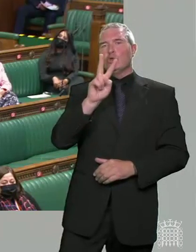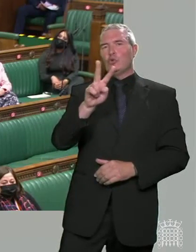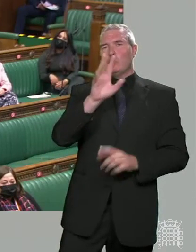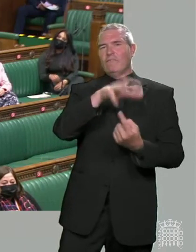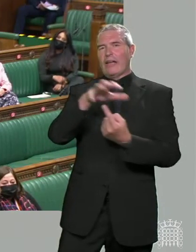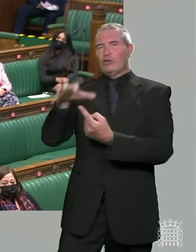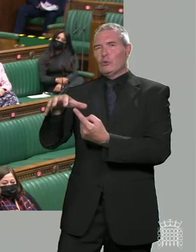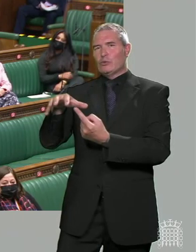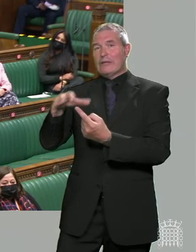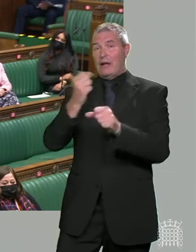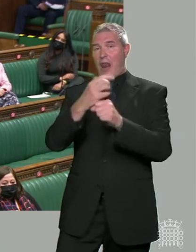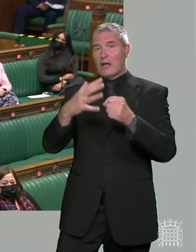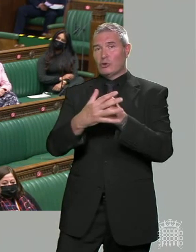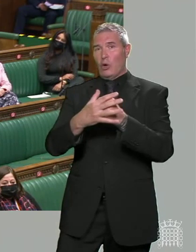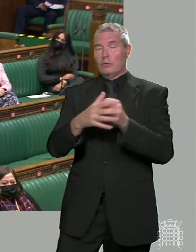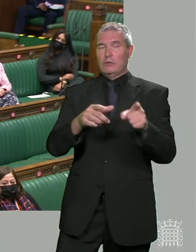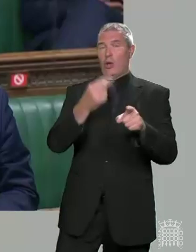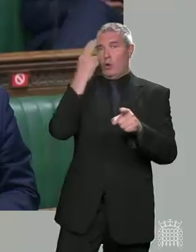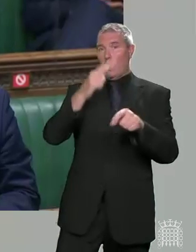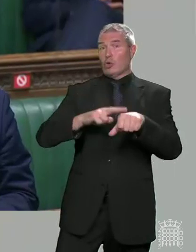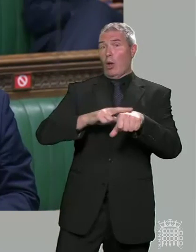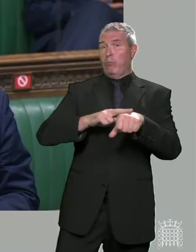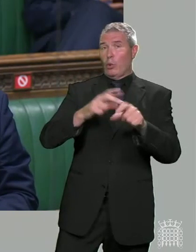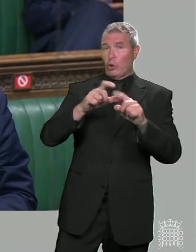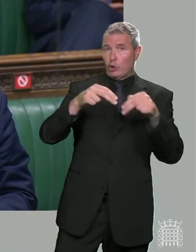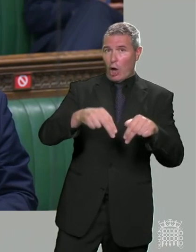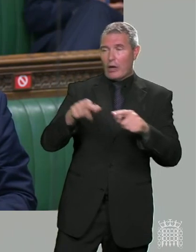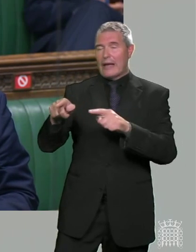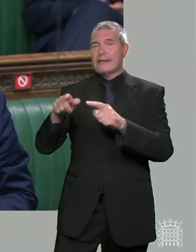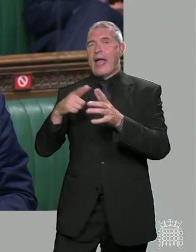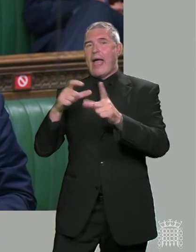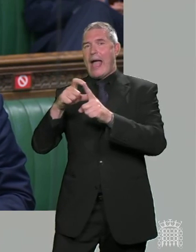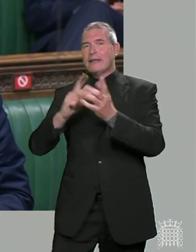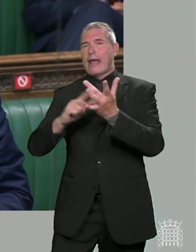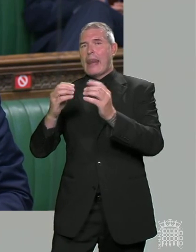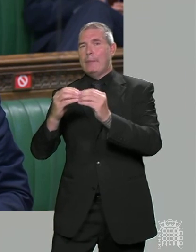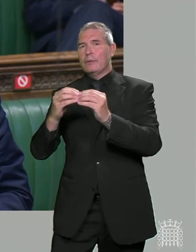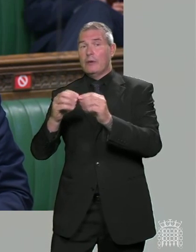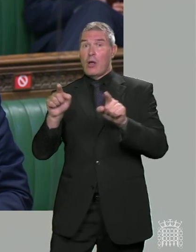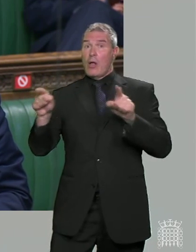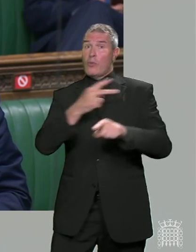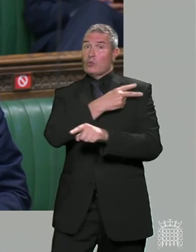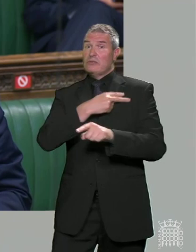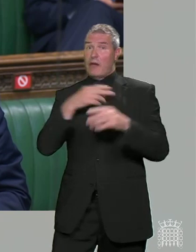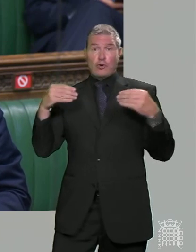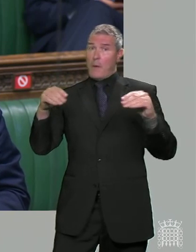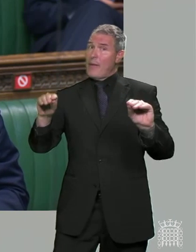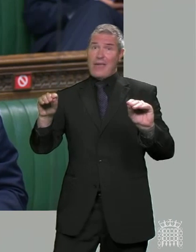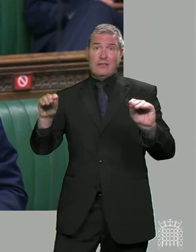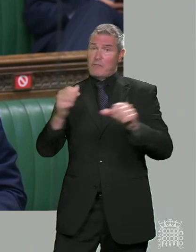Staff at two hospitality venues in Glasgow, Blue Dog and AdLib, have had no furlough payments since the summer of last year.